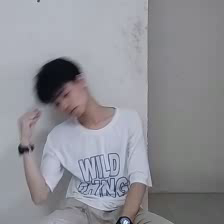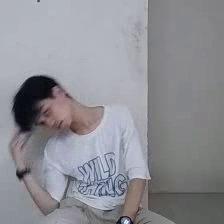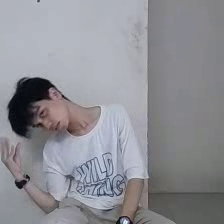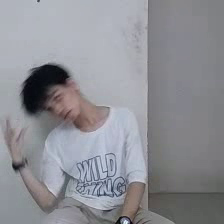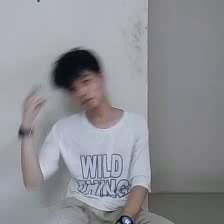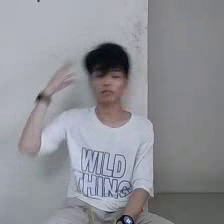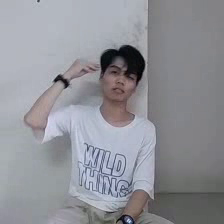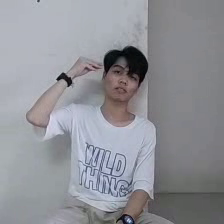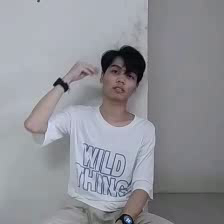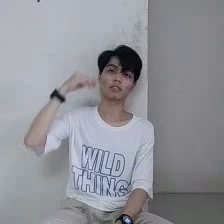Băn khoăn